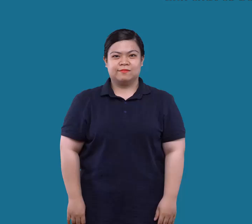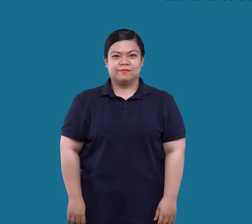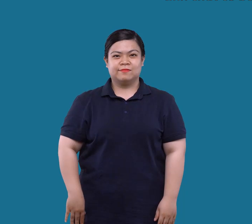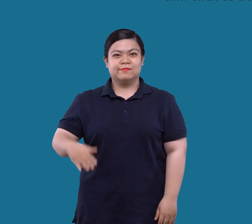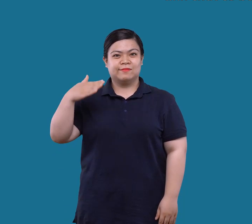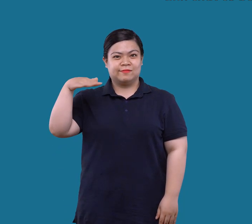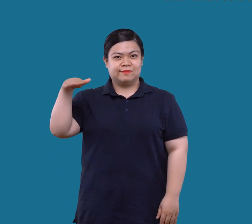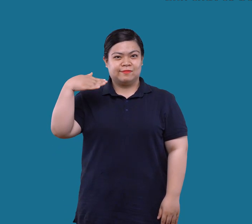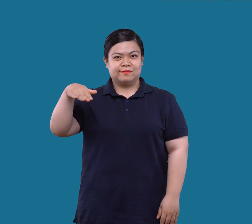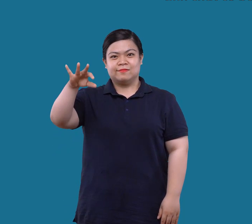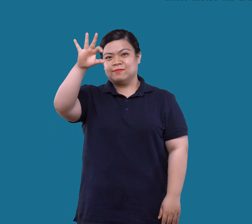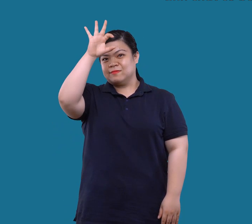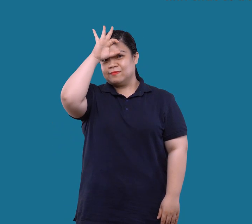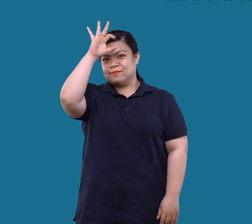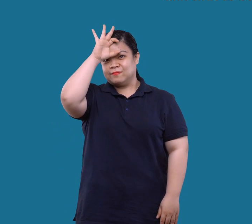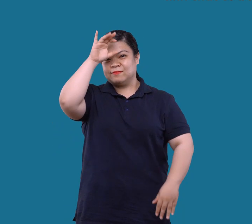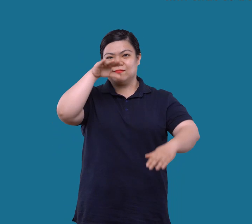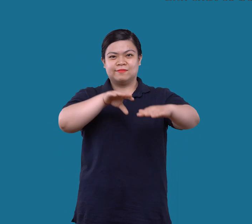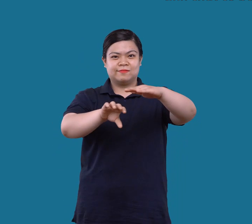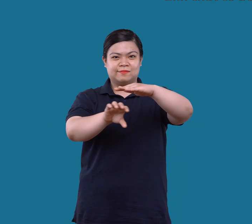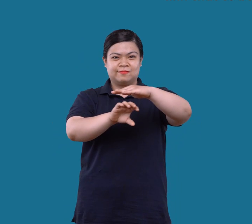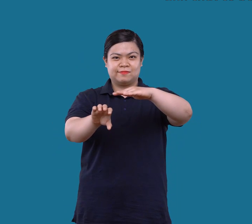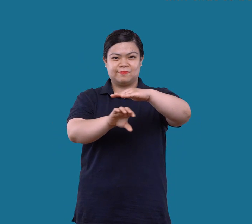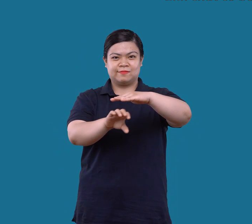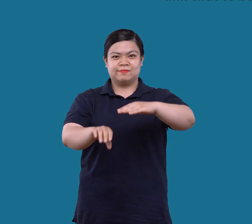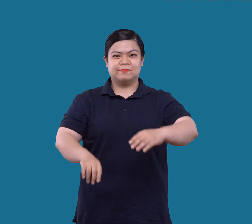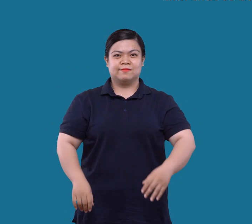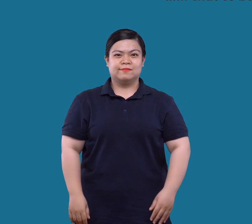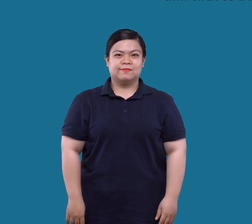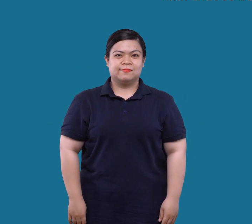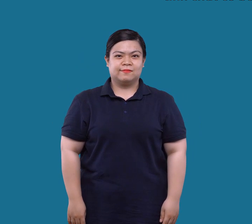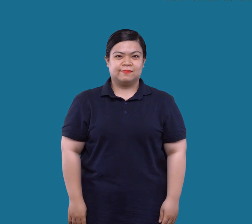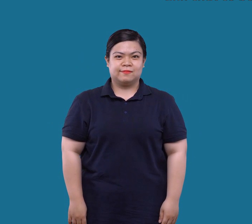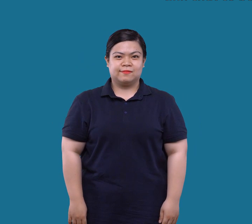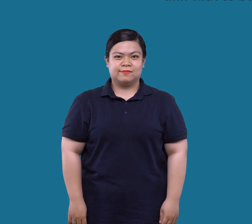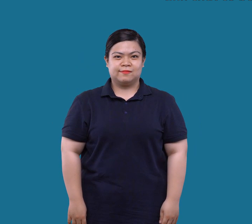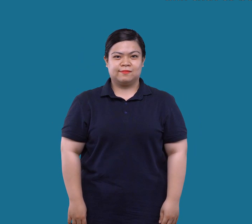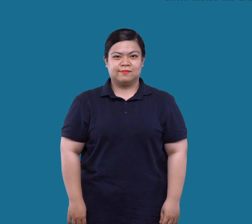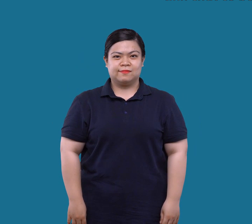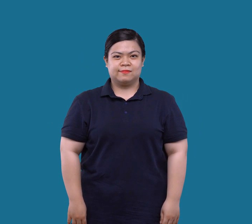tính chất cơ bản của phân số